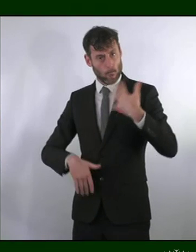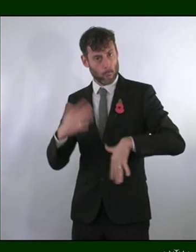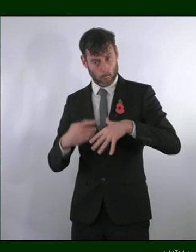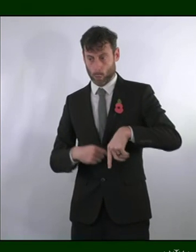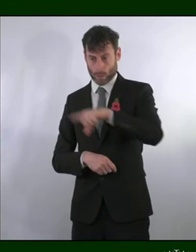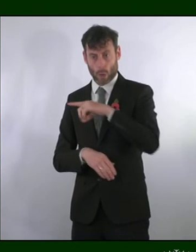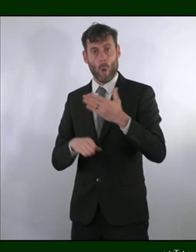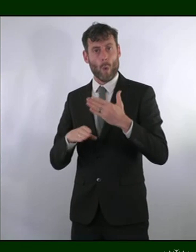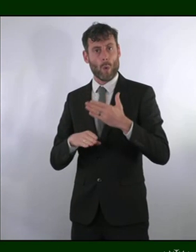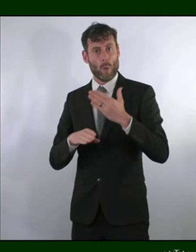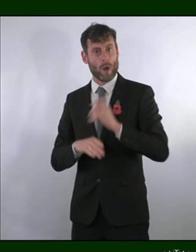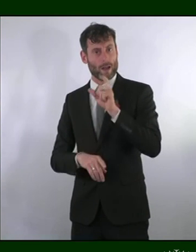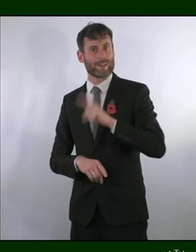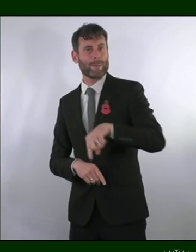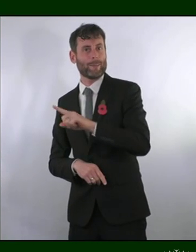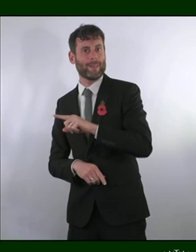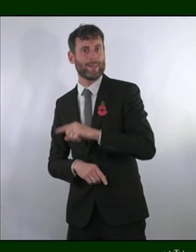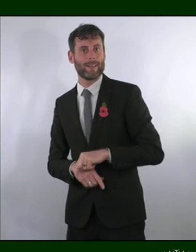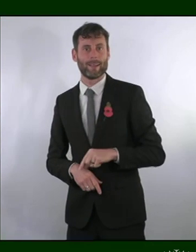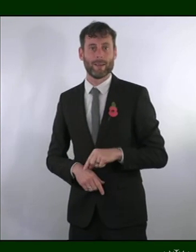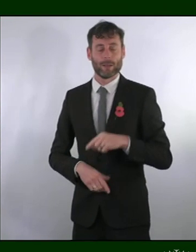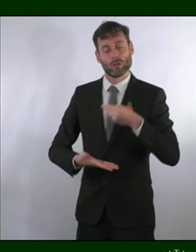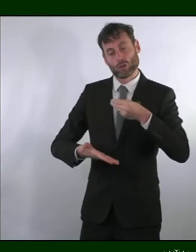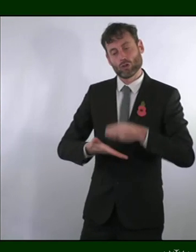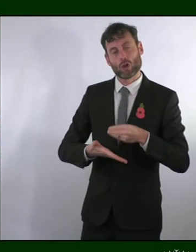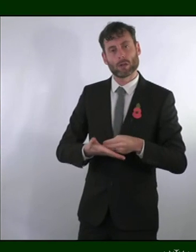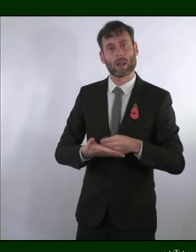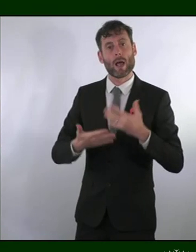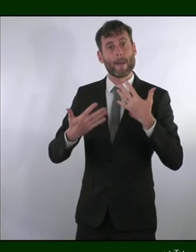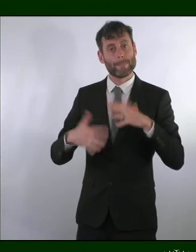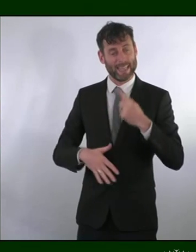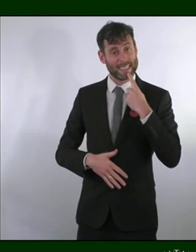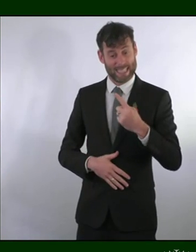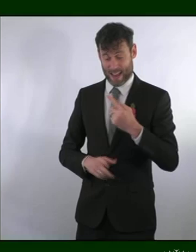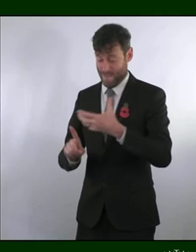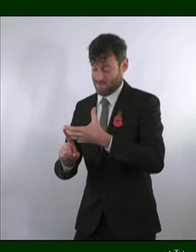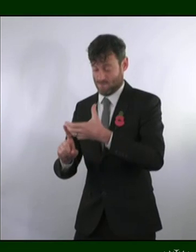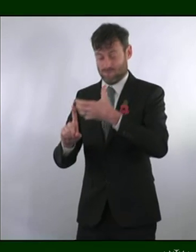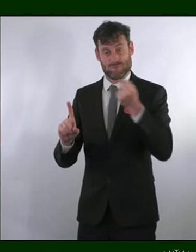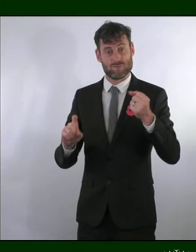The Chancellor spent months saying that extending furlough was